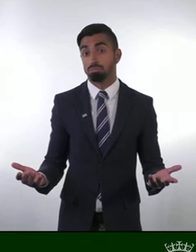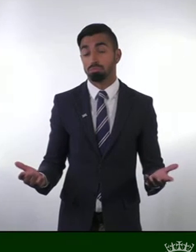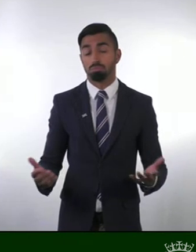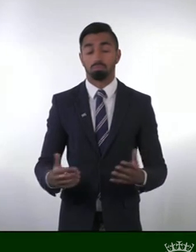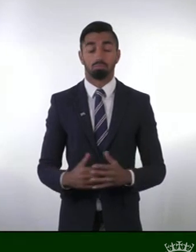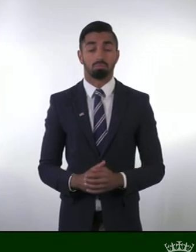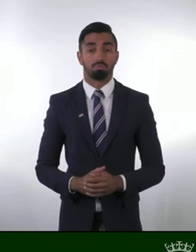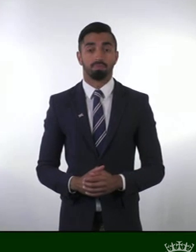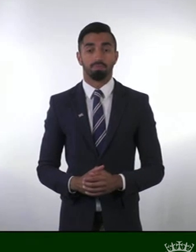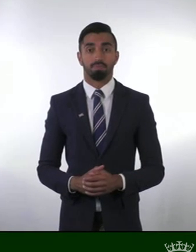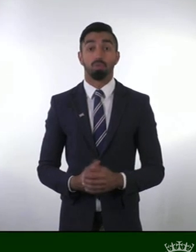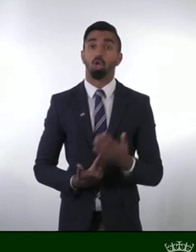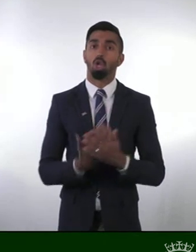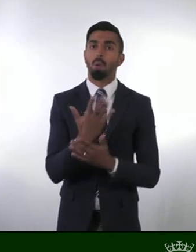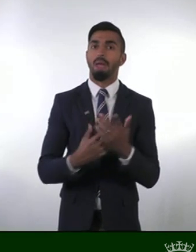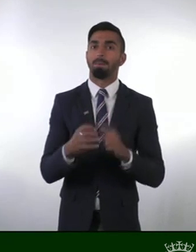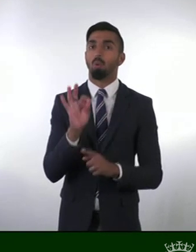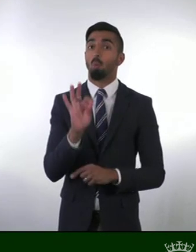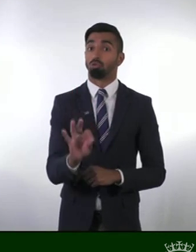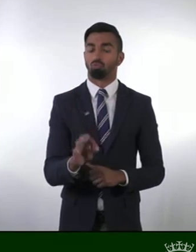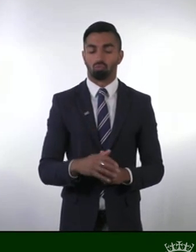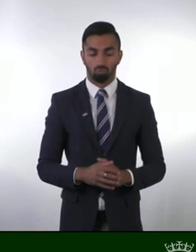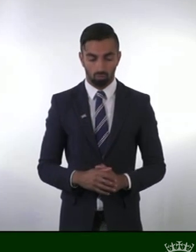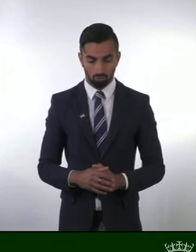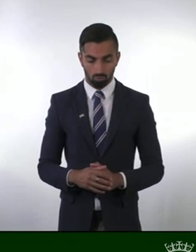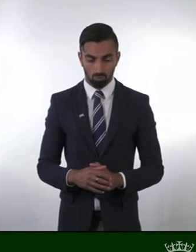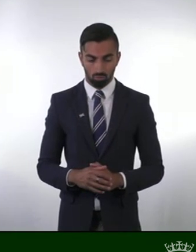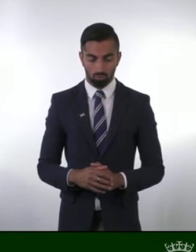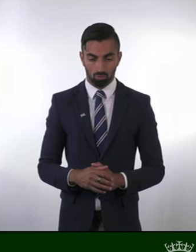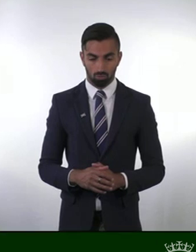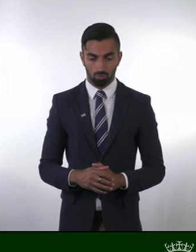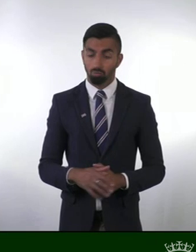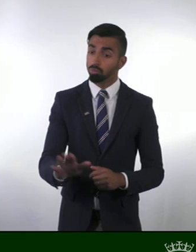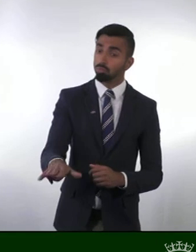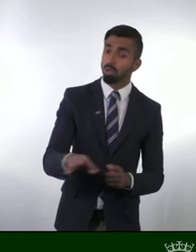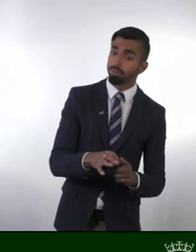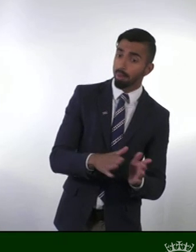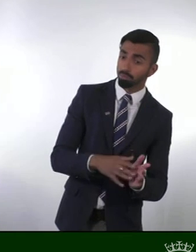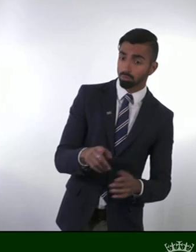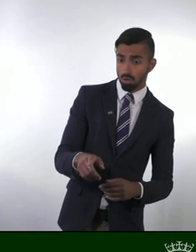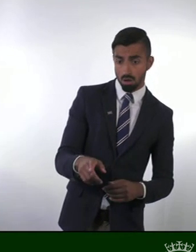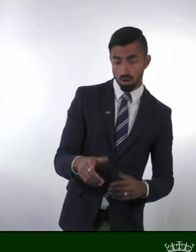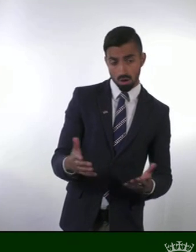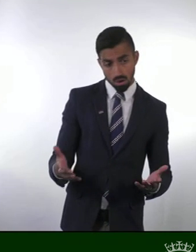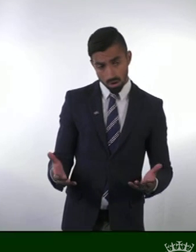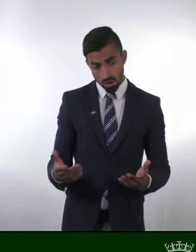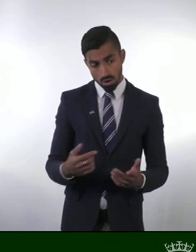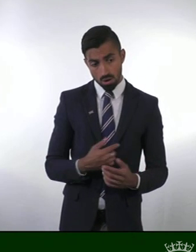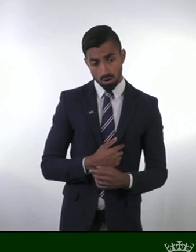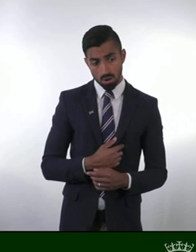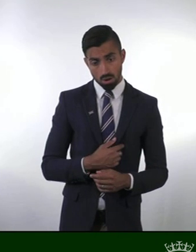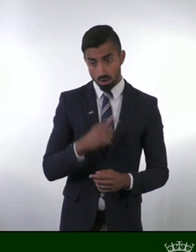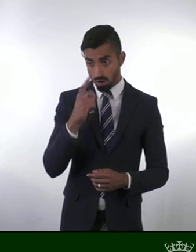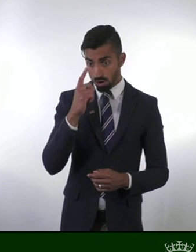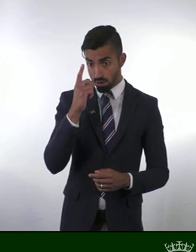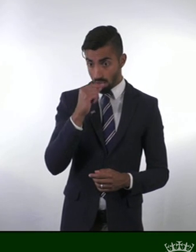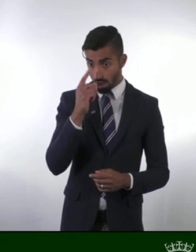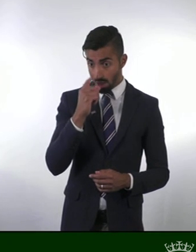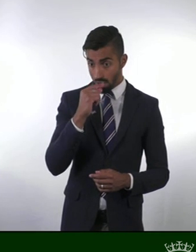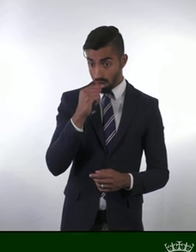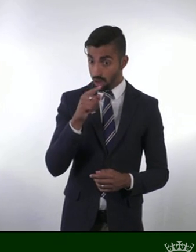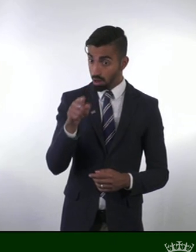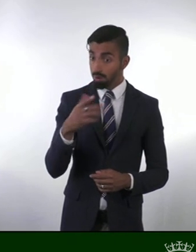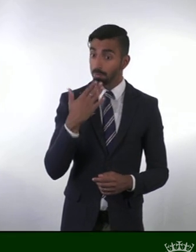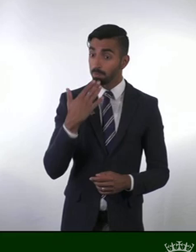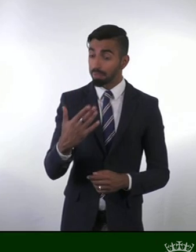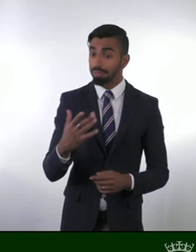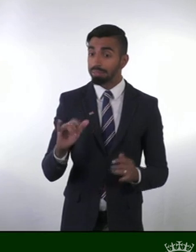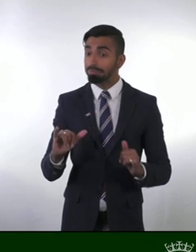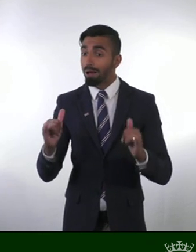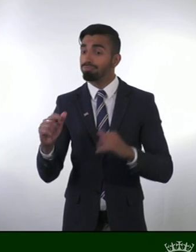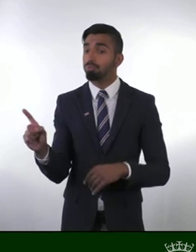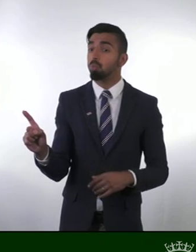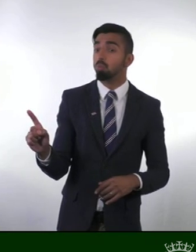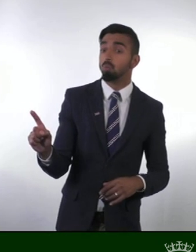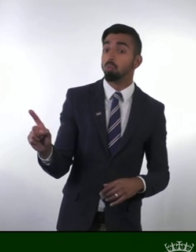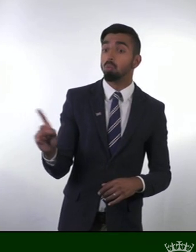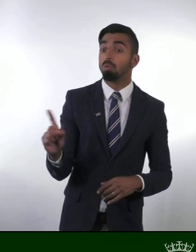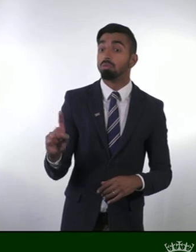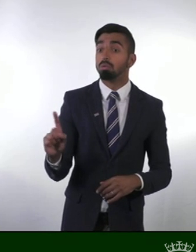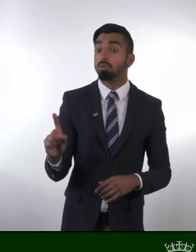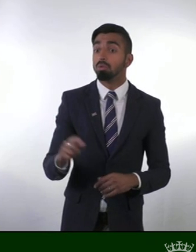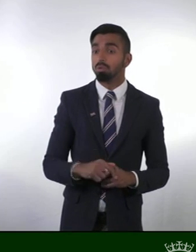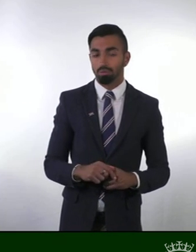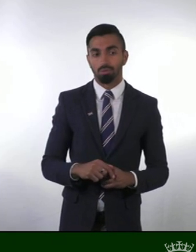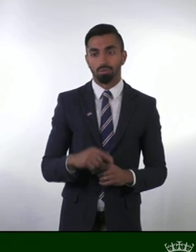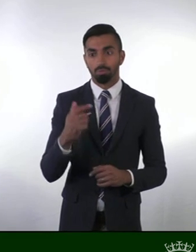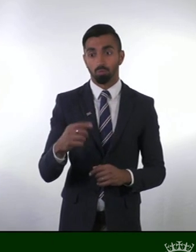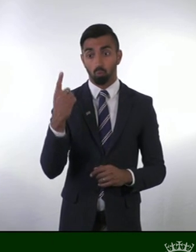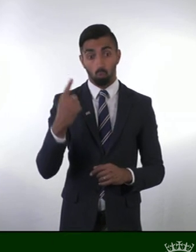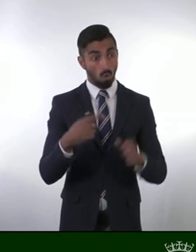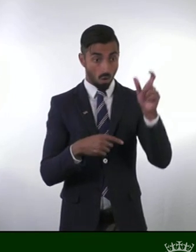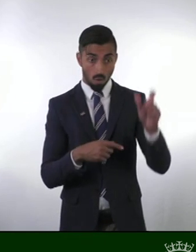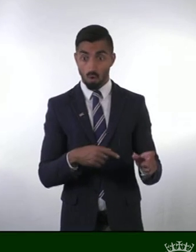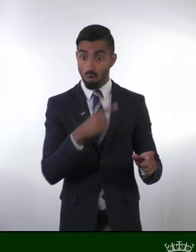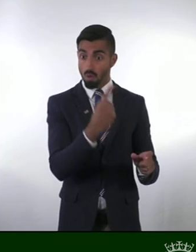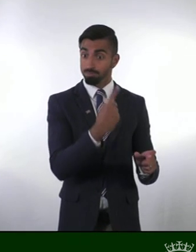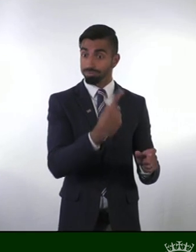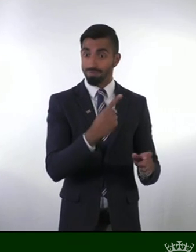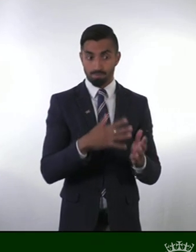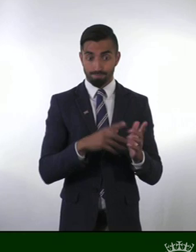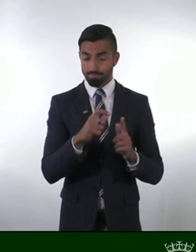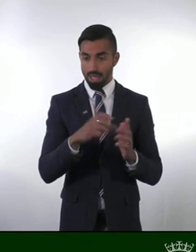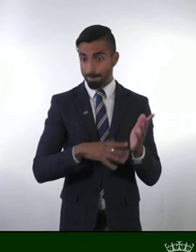Mr Speaker, I hope you will allow me to ask the Prime Minister also to welcome the birthday of the Primate of England—the 2007 Yorkshireman of the year—the Archbishop of York, who is just laying down his crozier after 14 years of service.